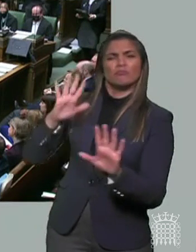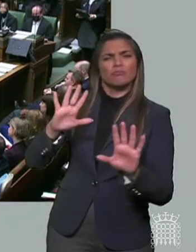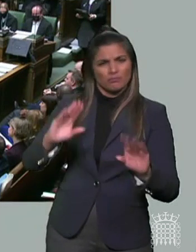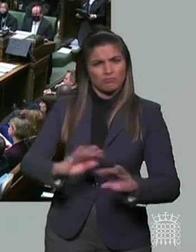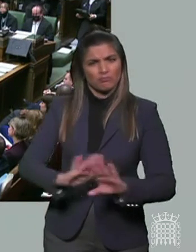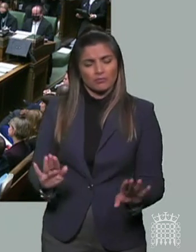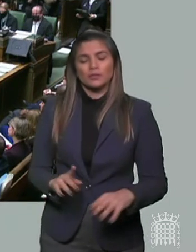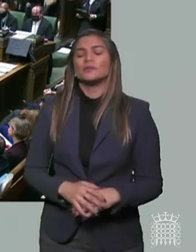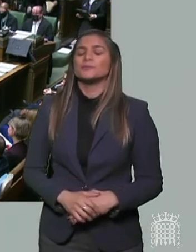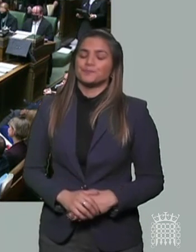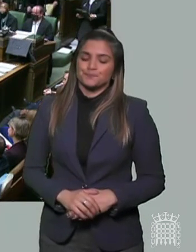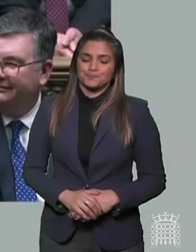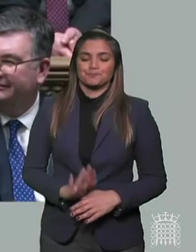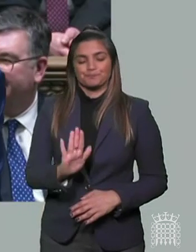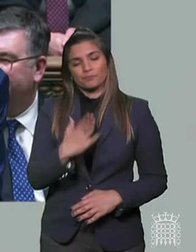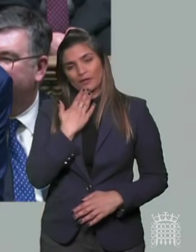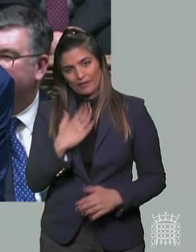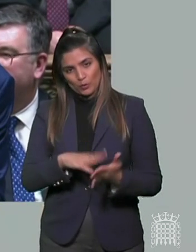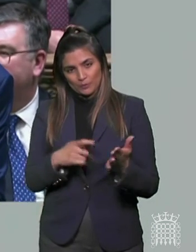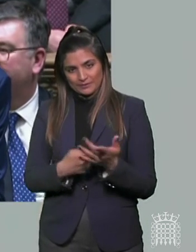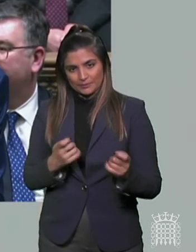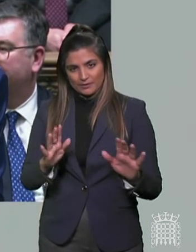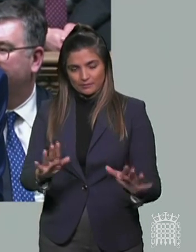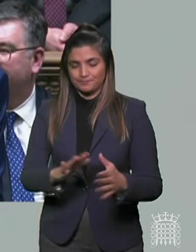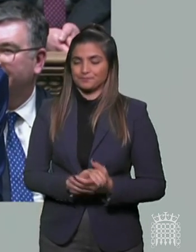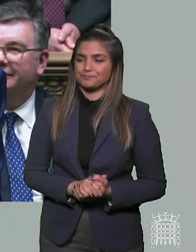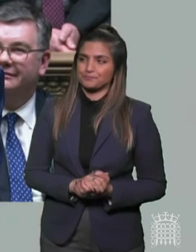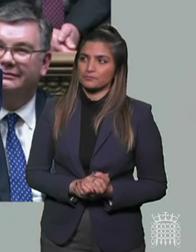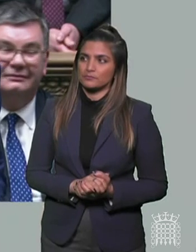Thank you, Mr Speaker. When—